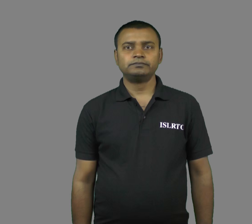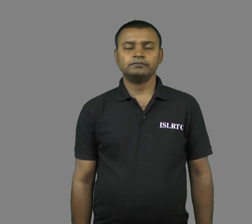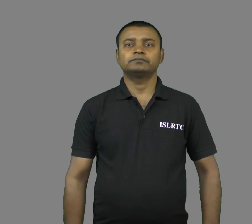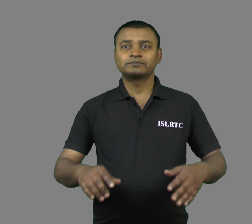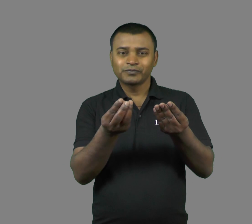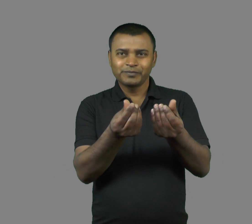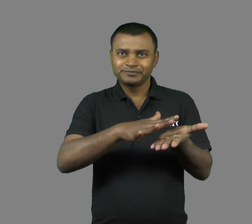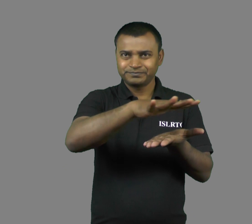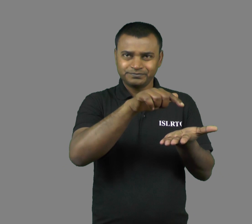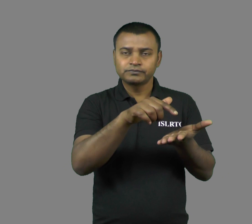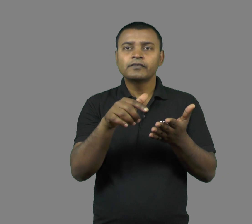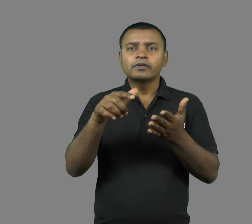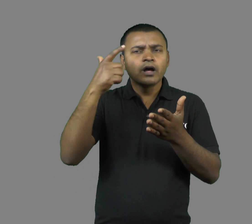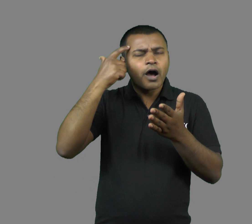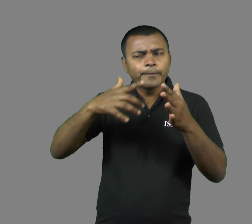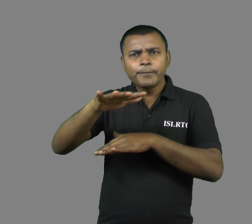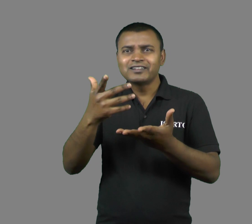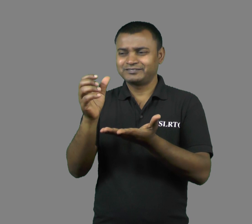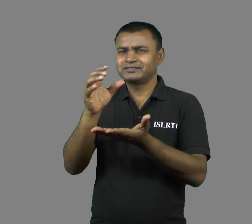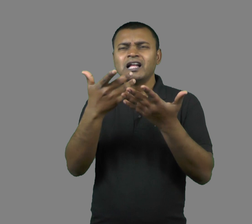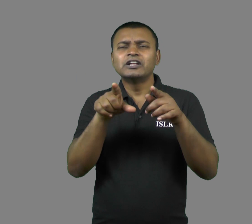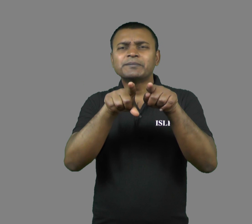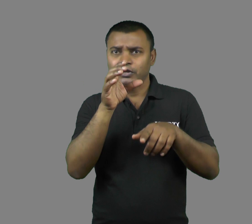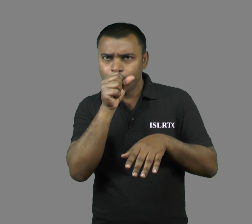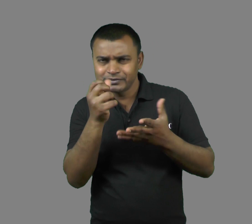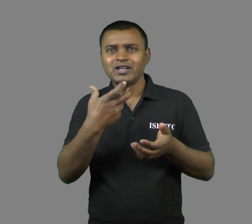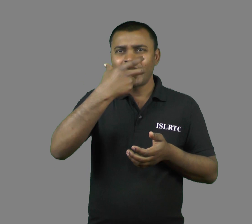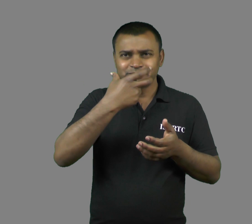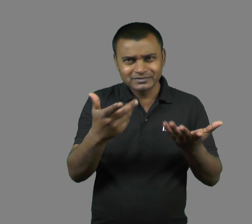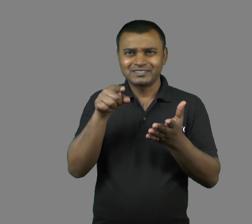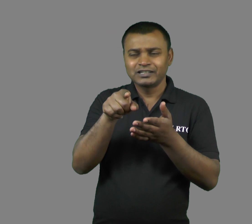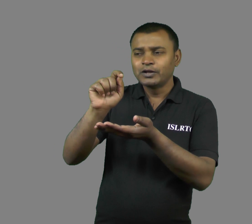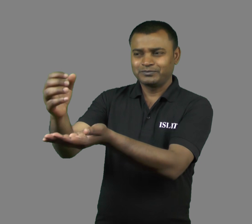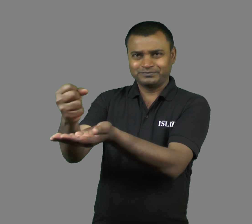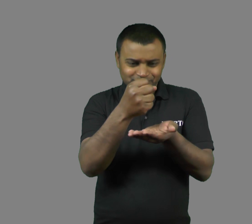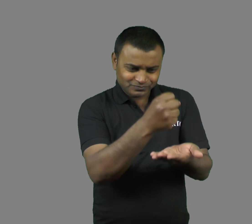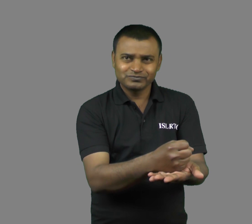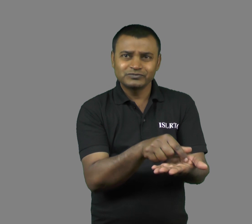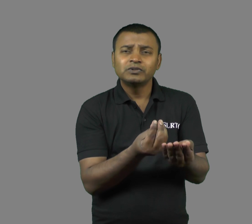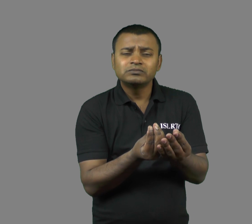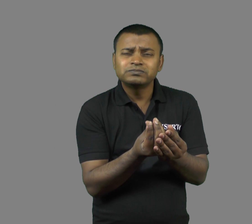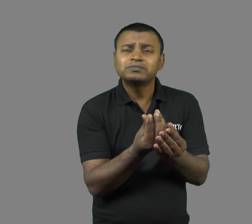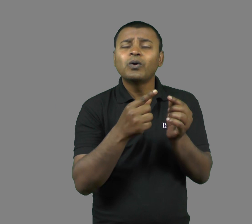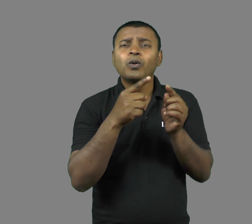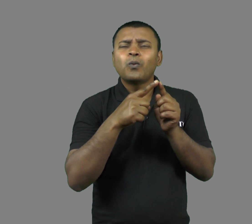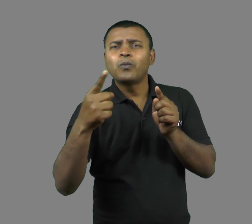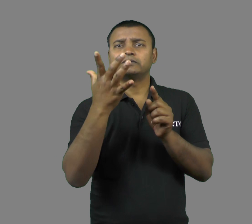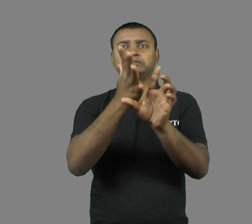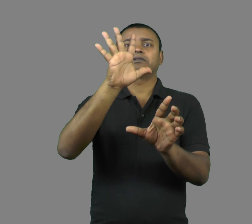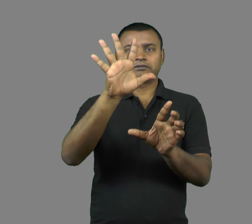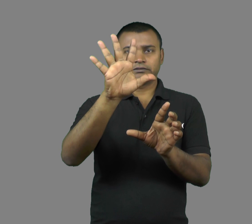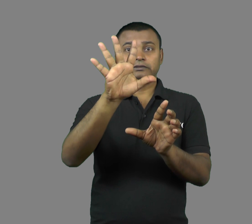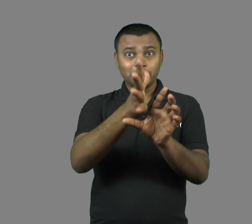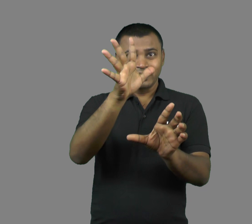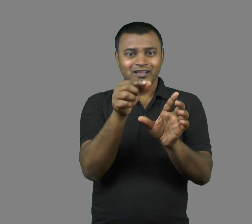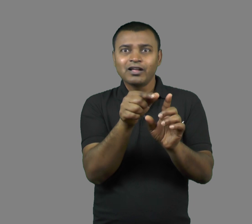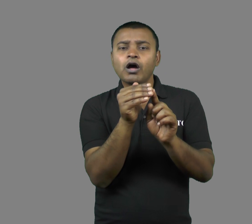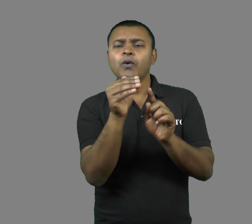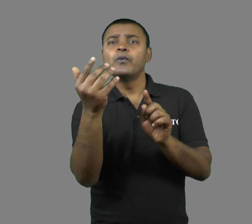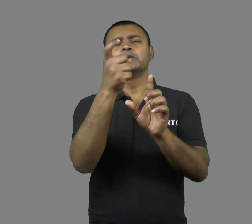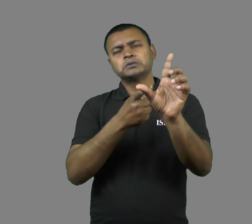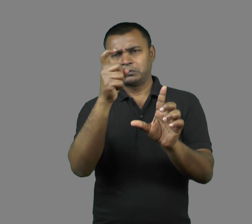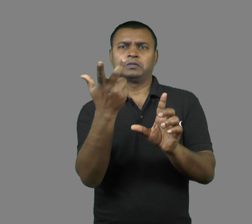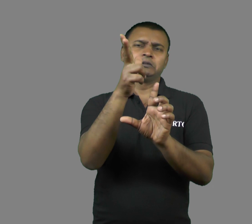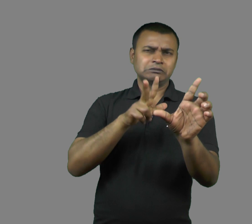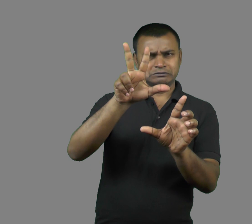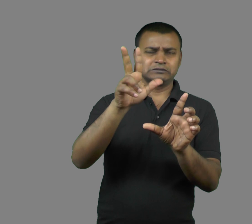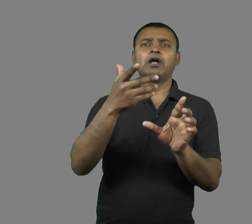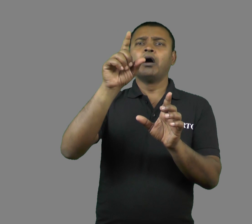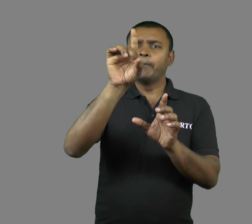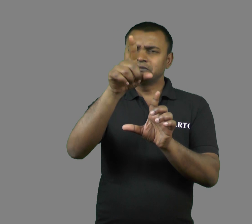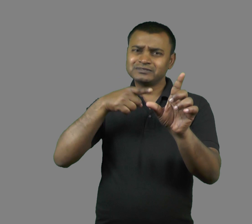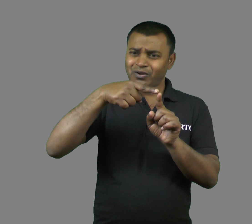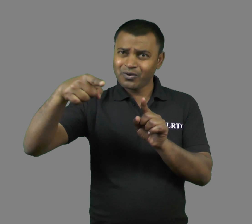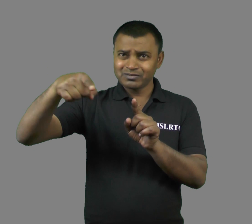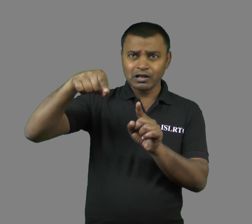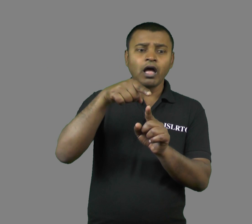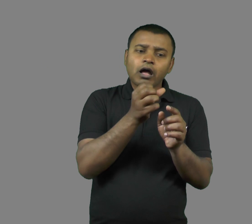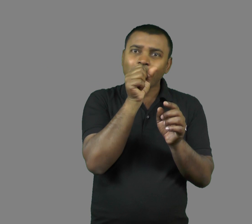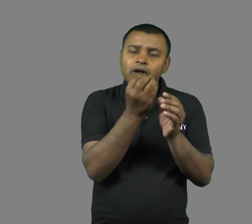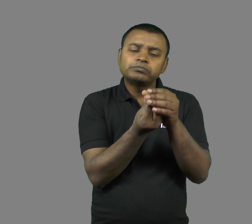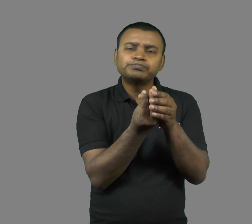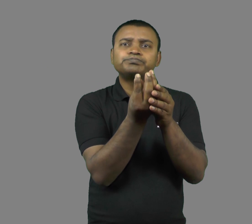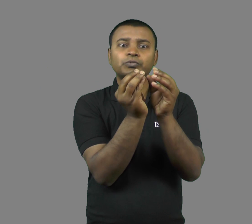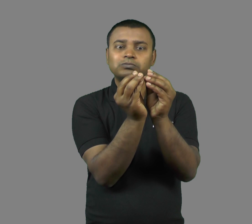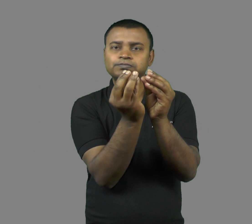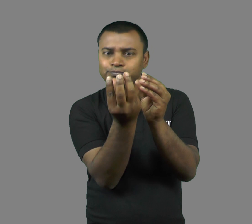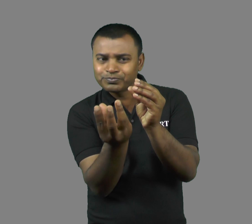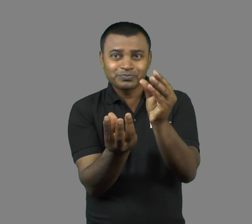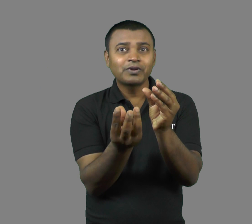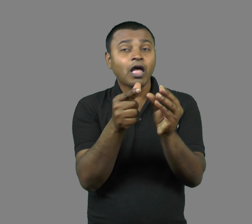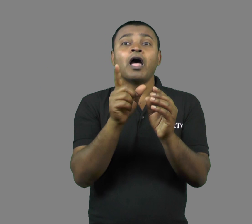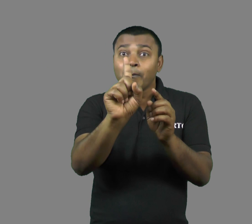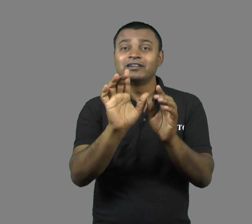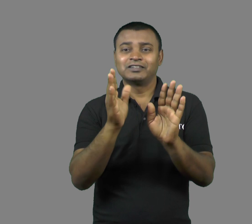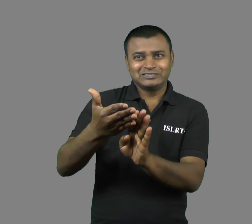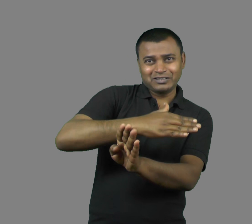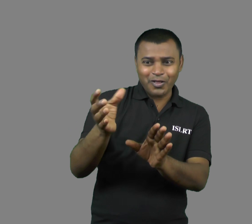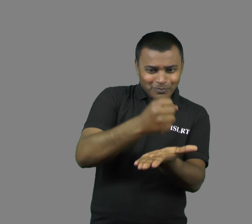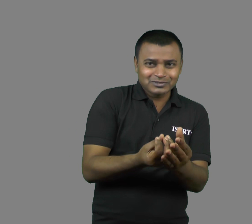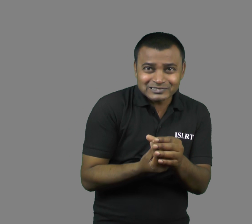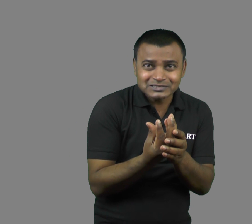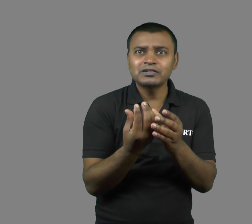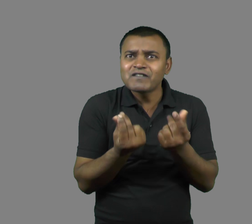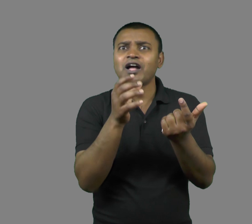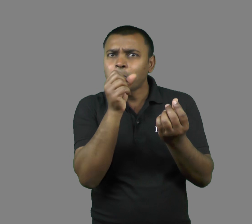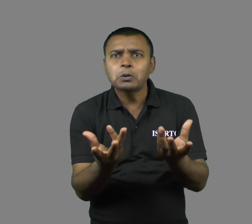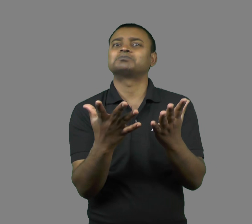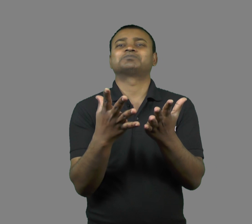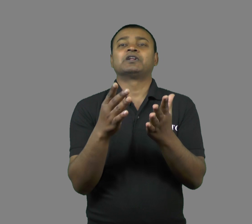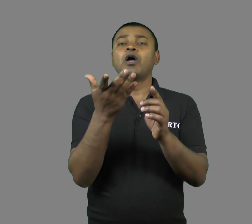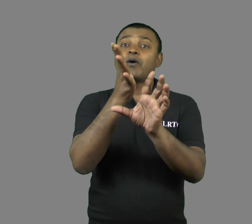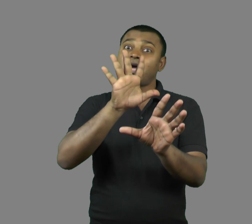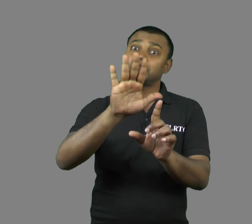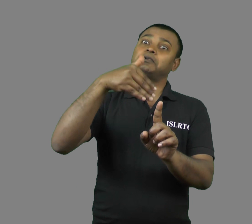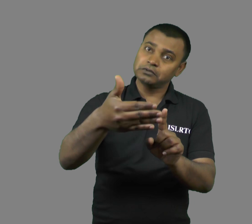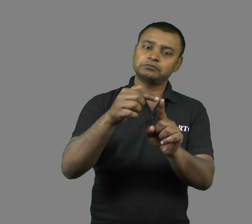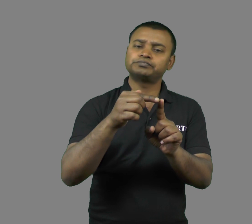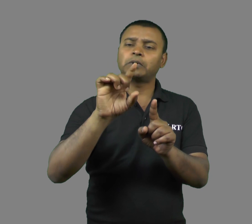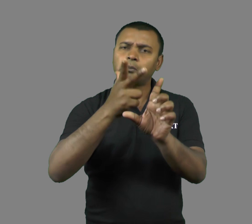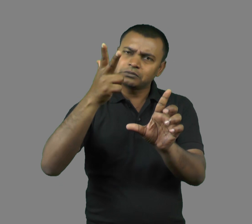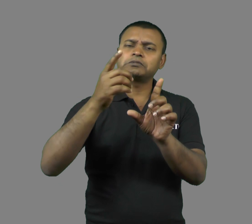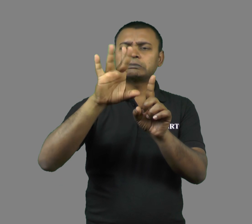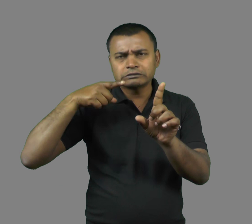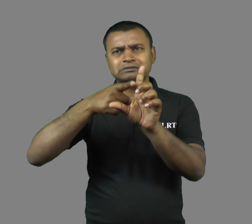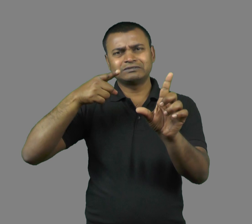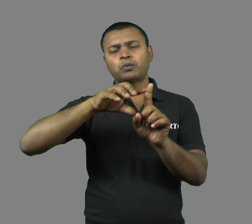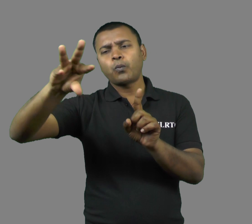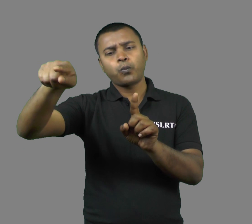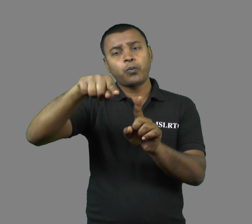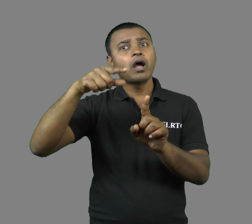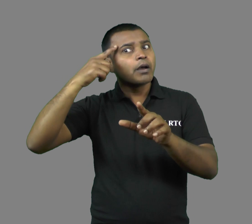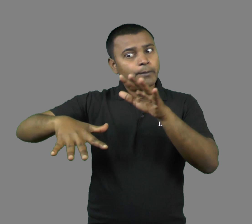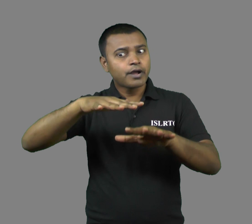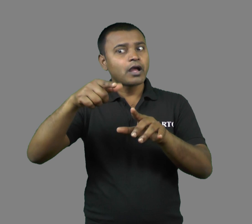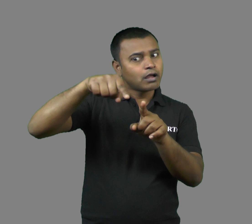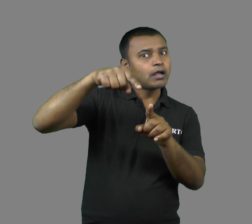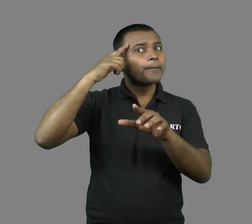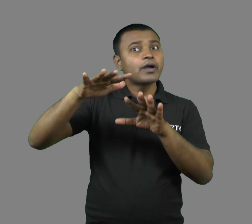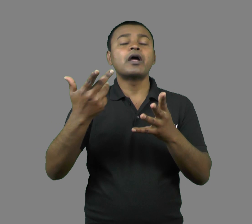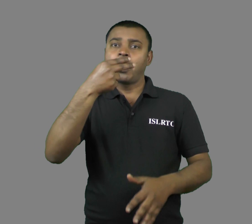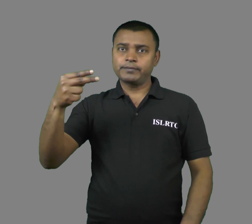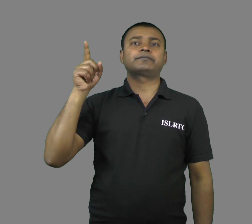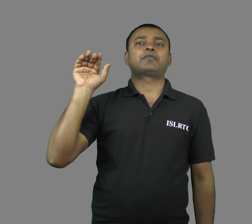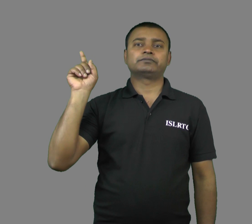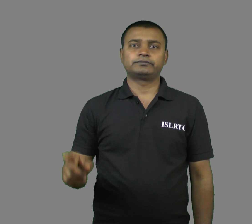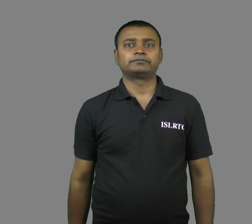Long Range Planning